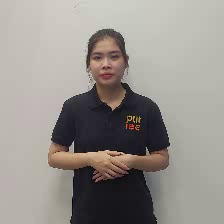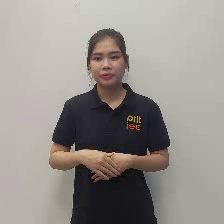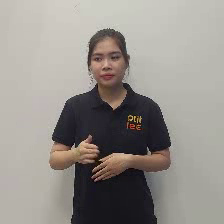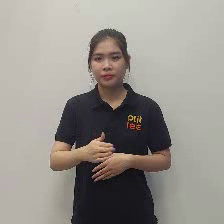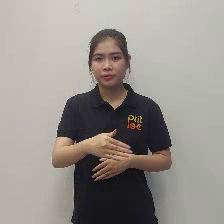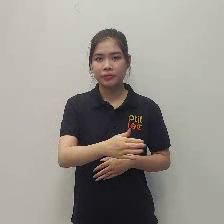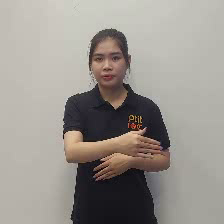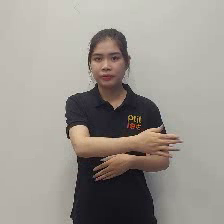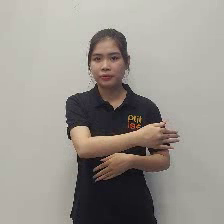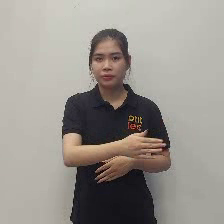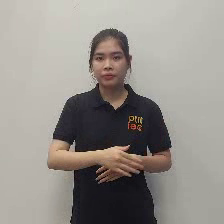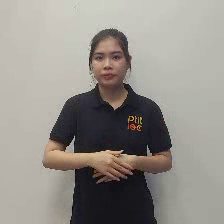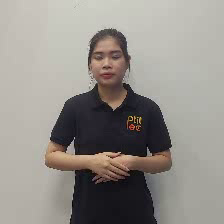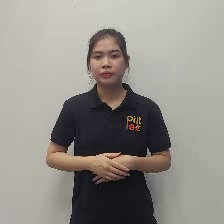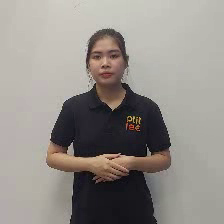Cá